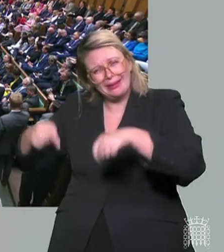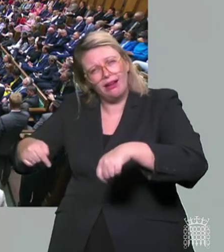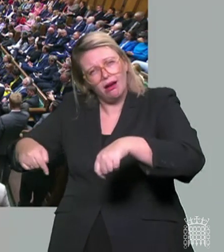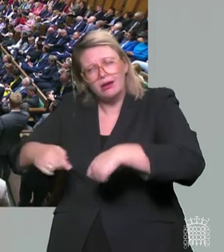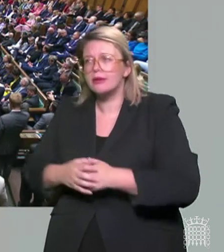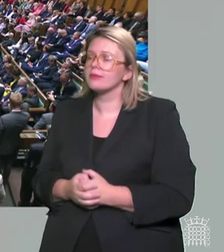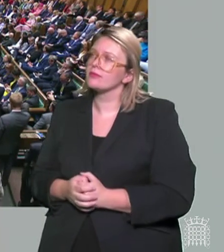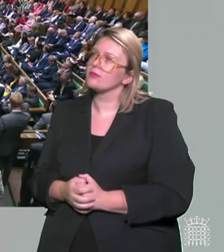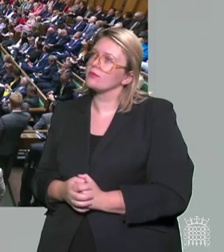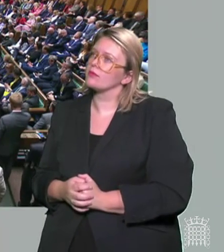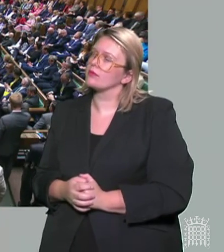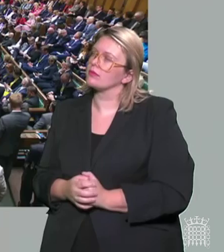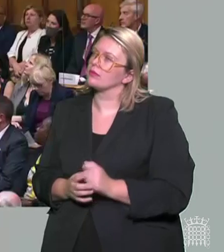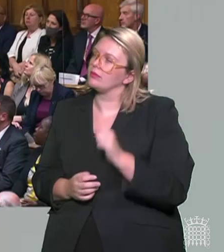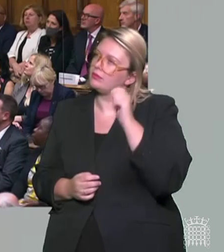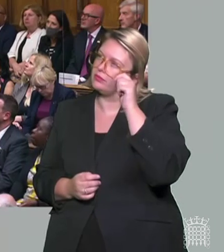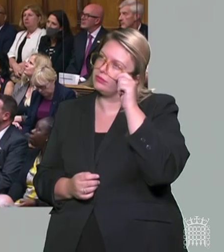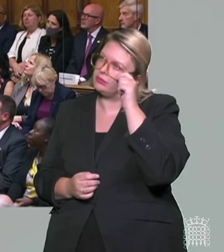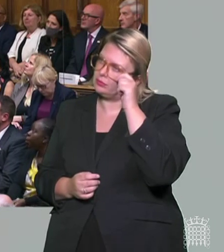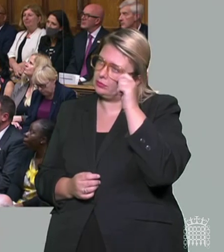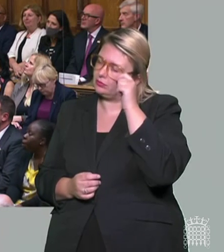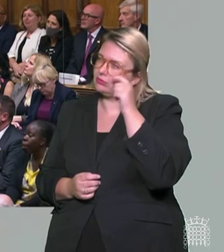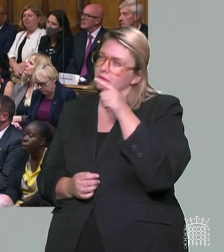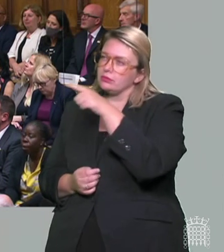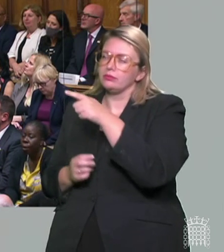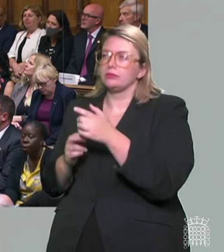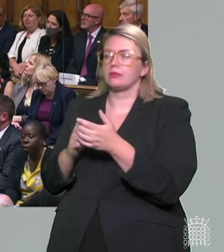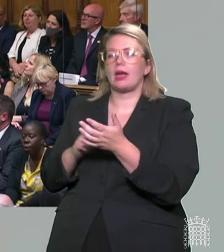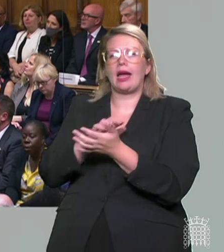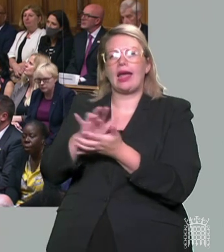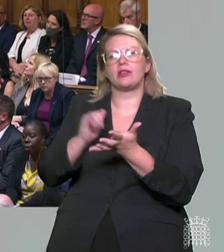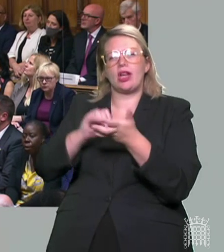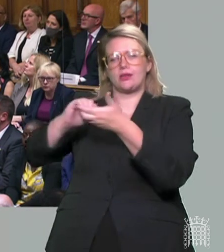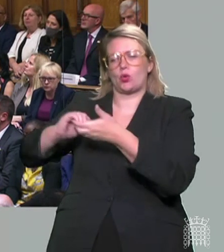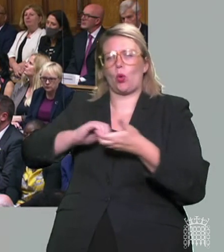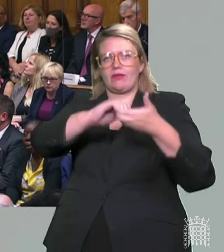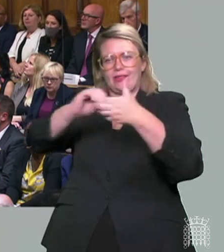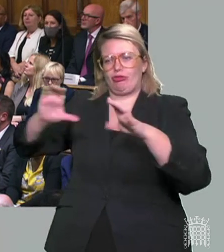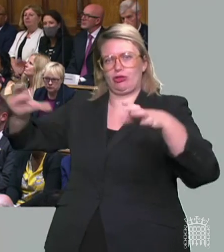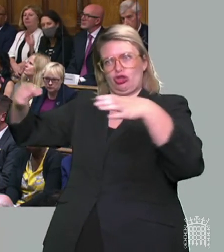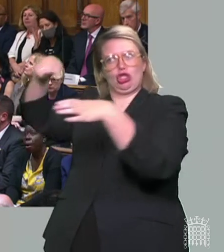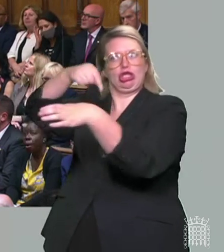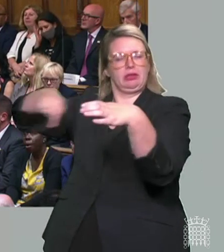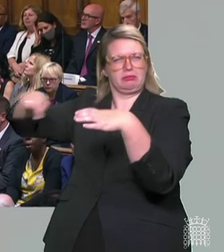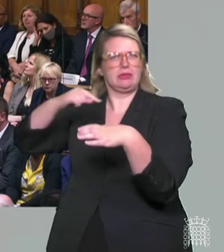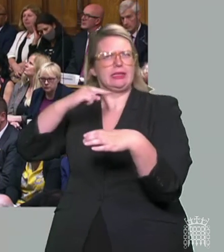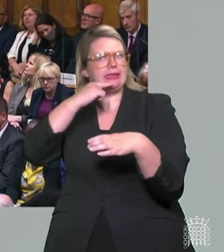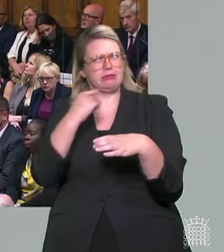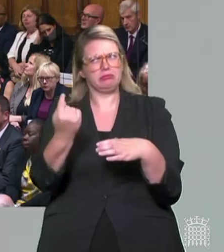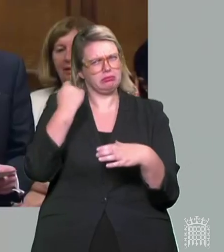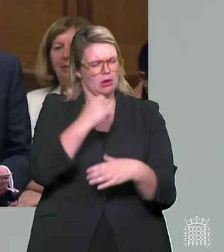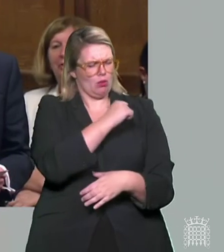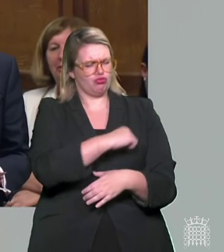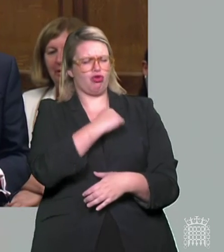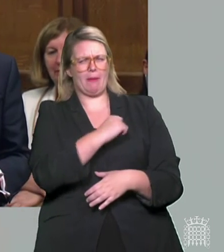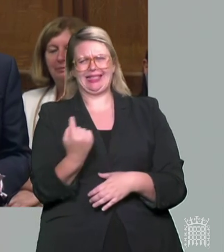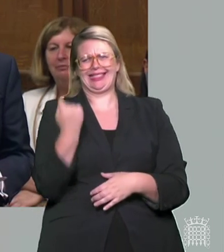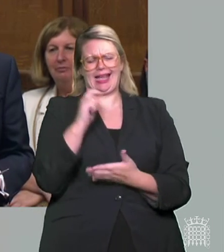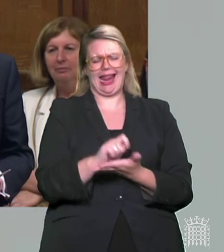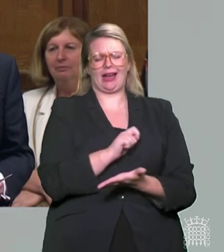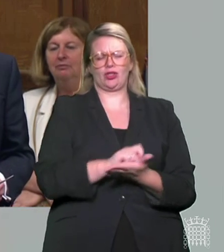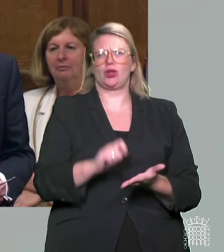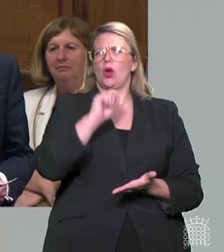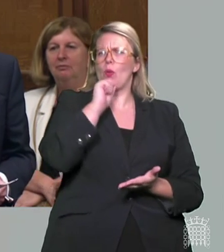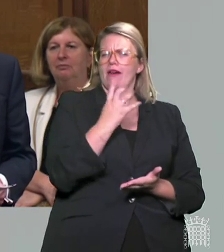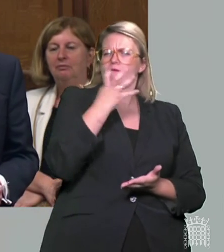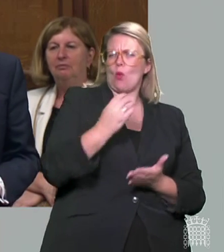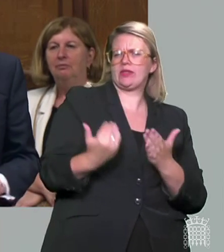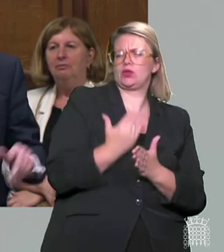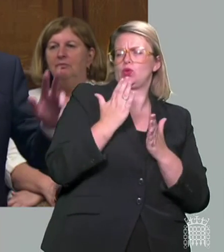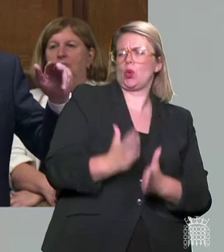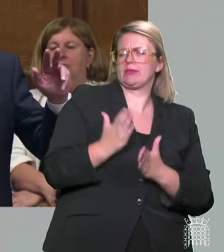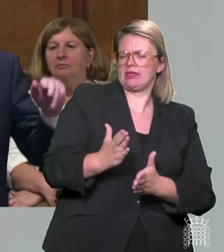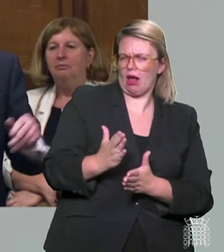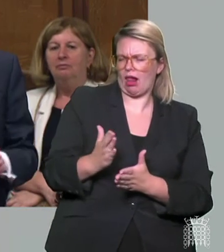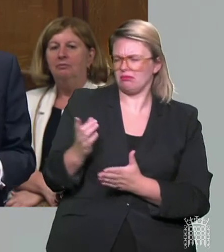According to the NHS Confederation, not a single one of the so-called 40 new hospitals that the Prime Minister promised at the last election will be built by 2024.